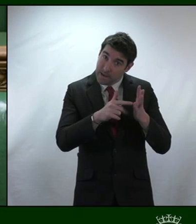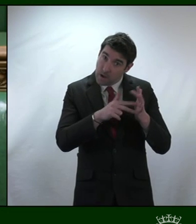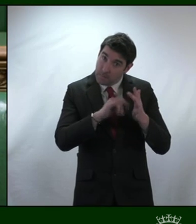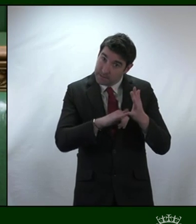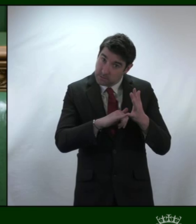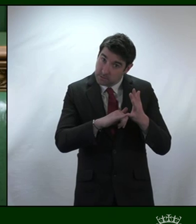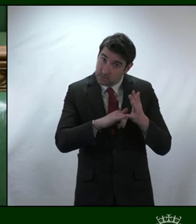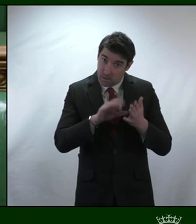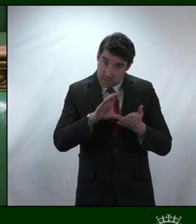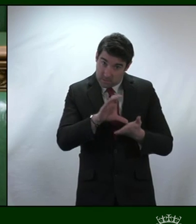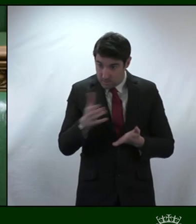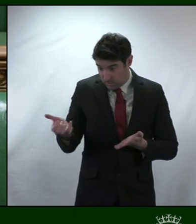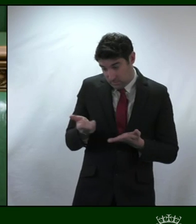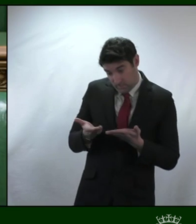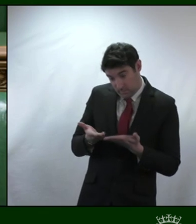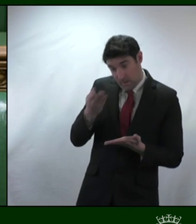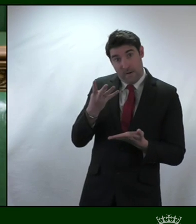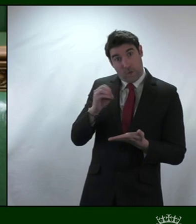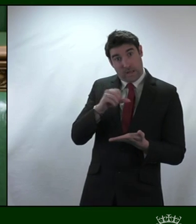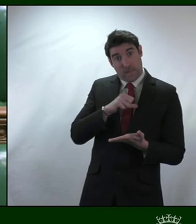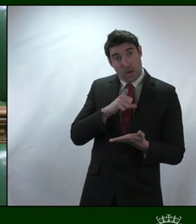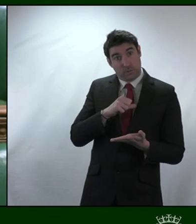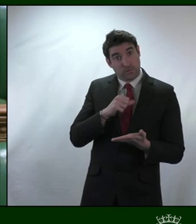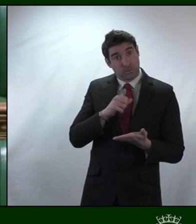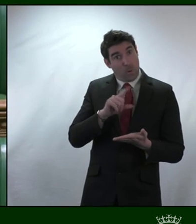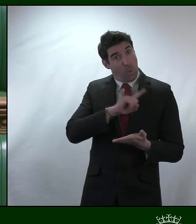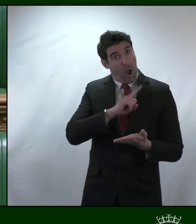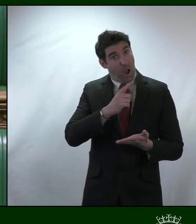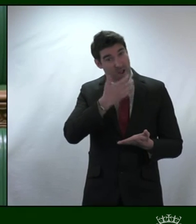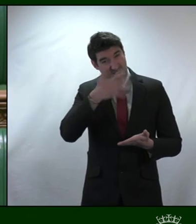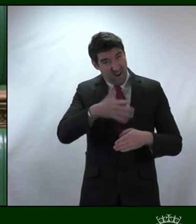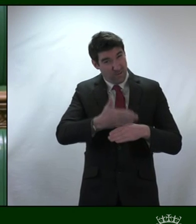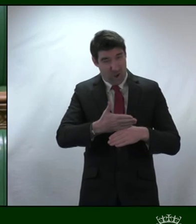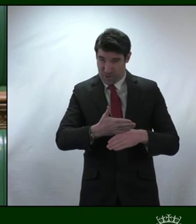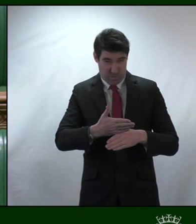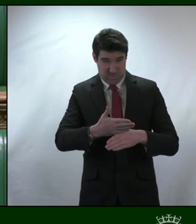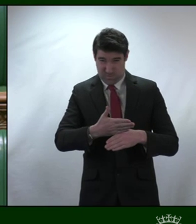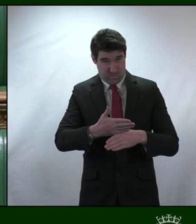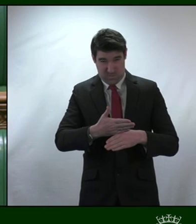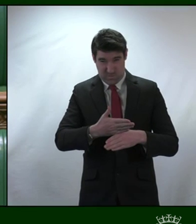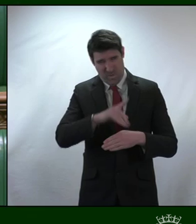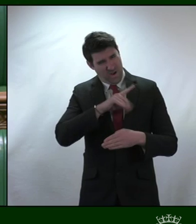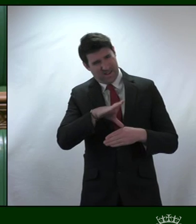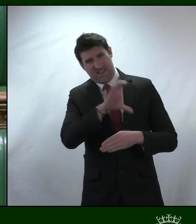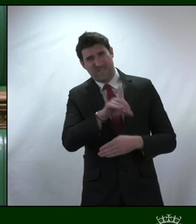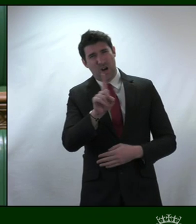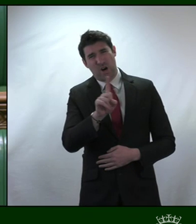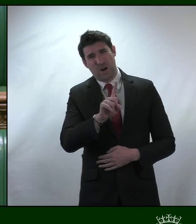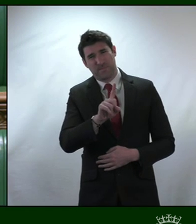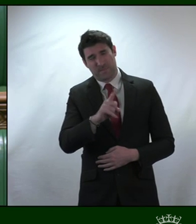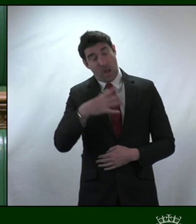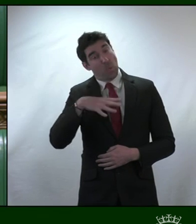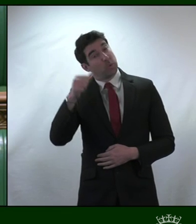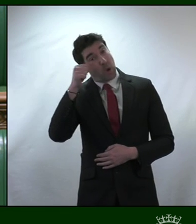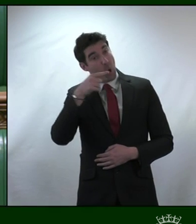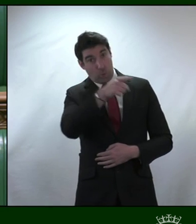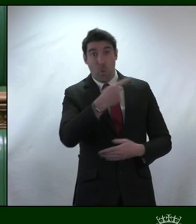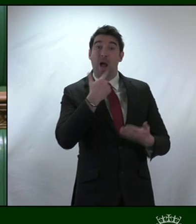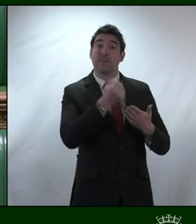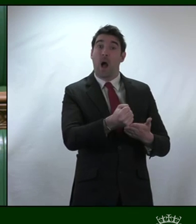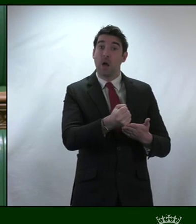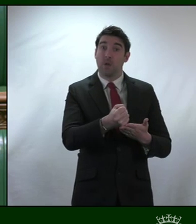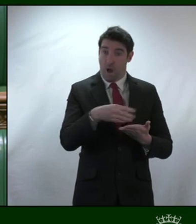I think that the British people will find it pretty hard to understand why it is one rule for our key workers and another for his advisers.